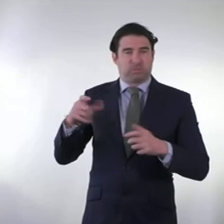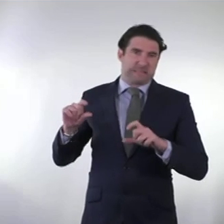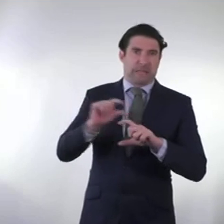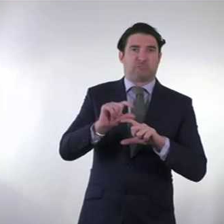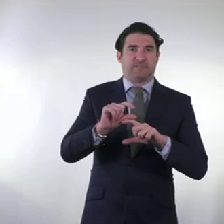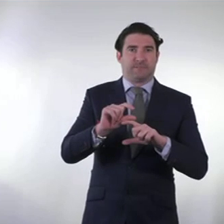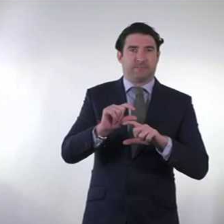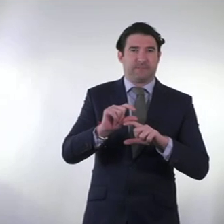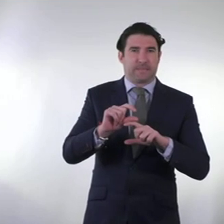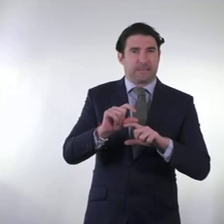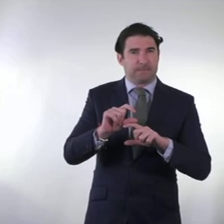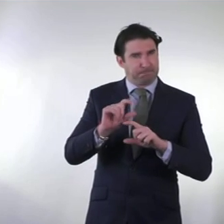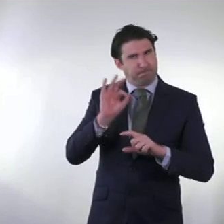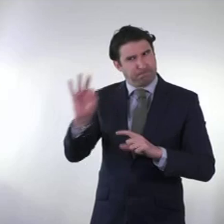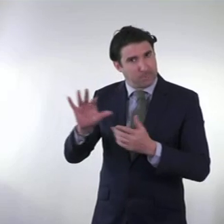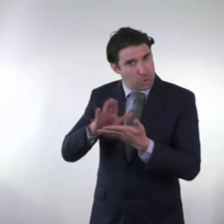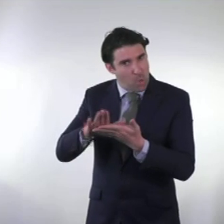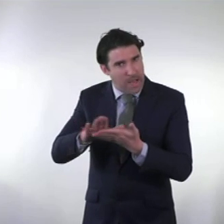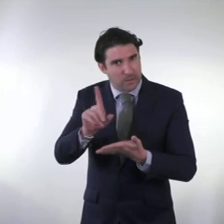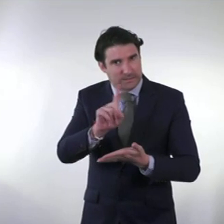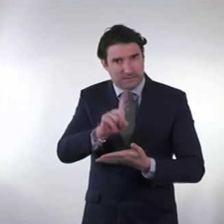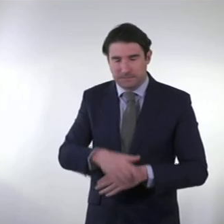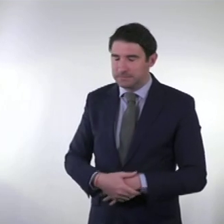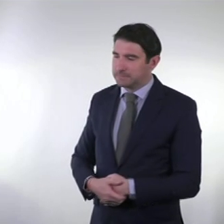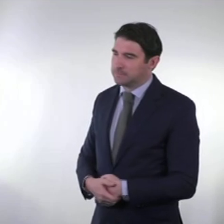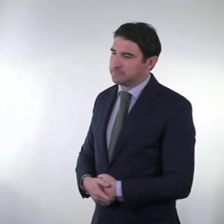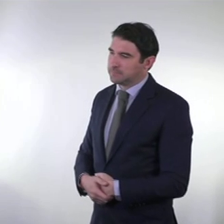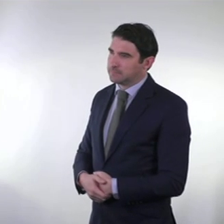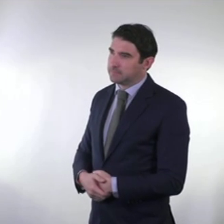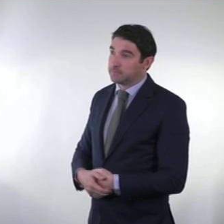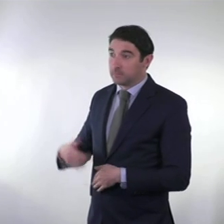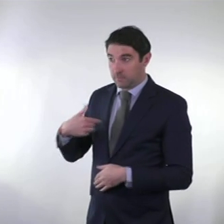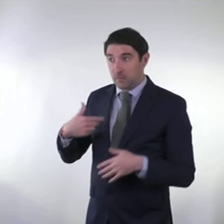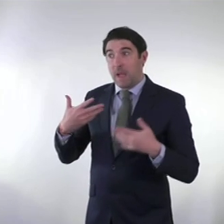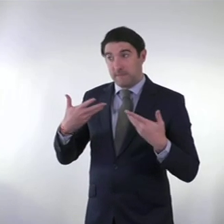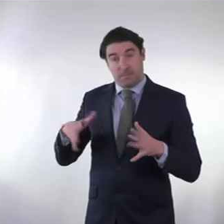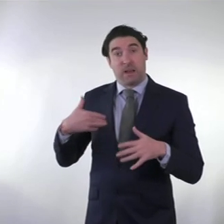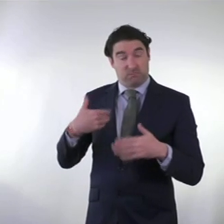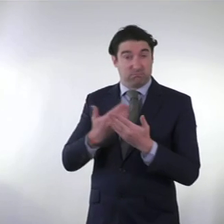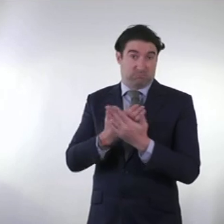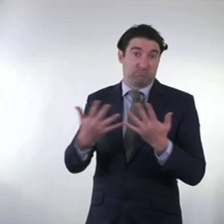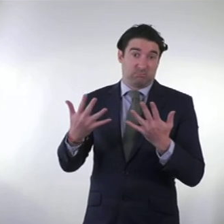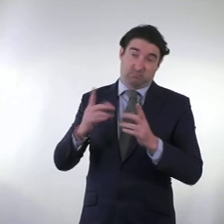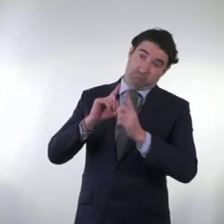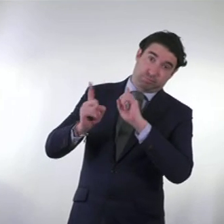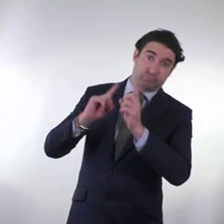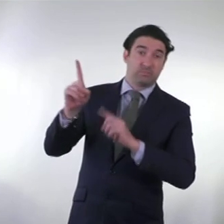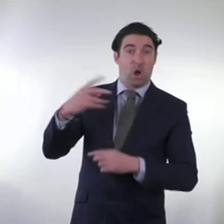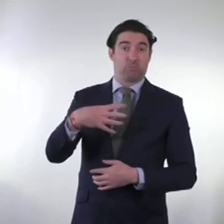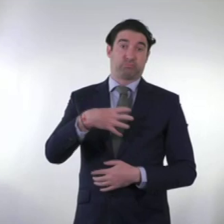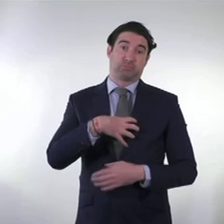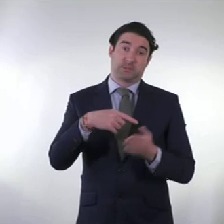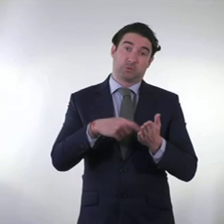Friend for raising that important matter, which I have raised several times myself with President Trump and others in the US Administration.